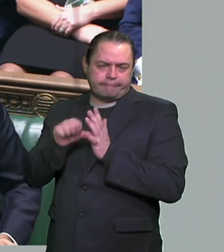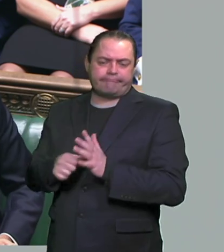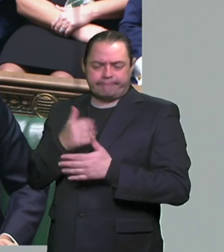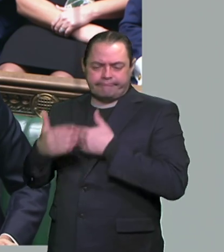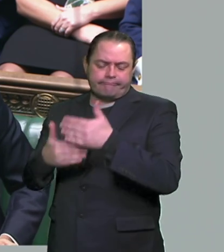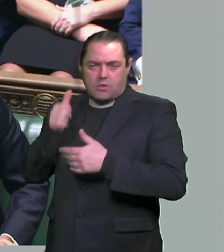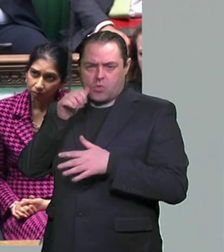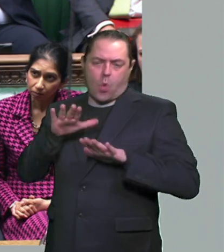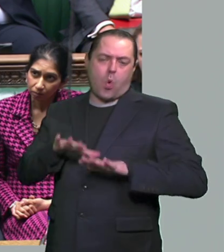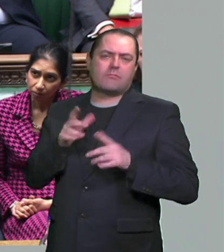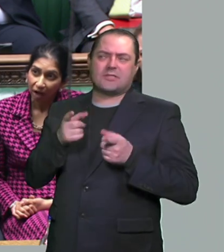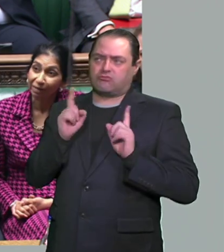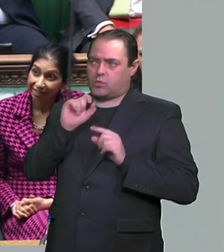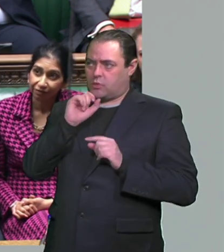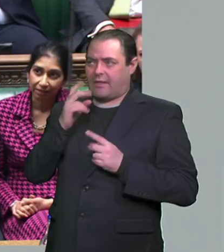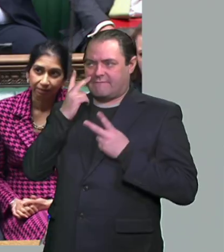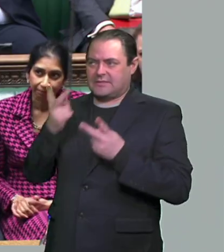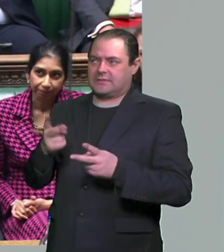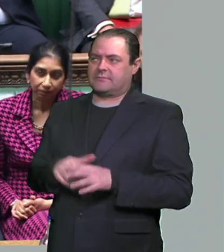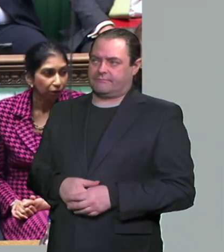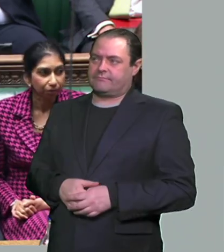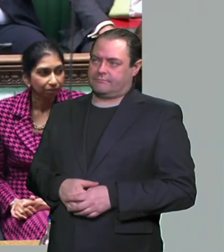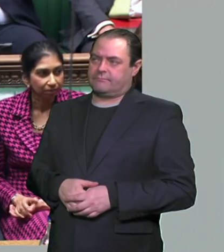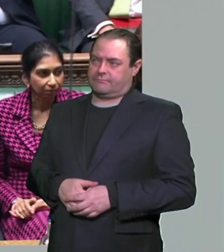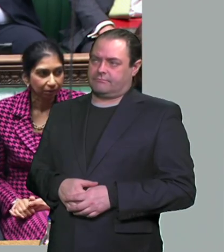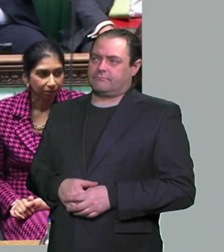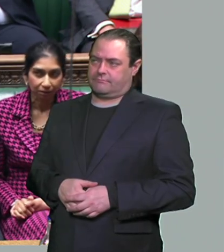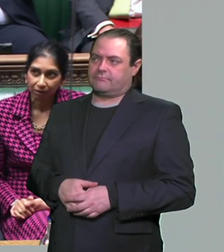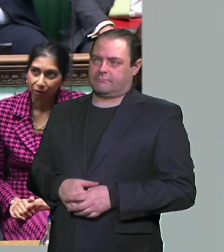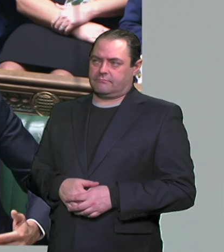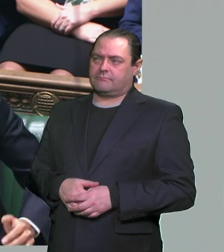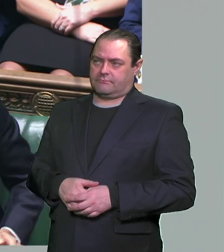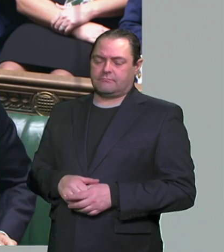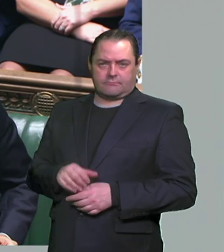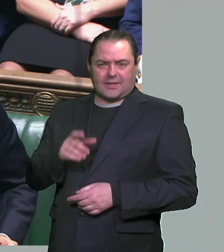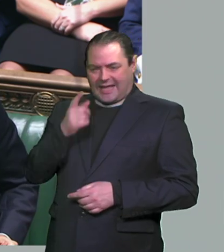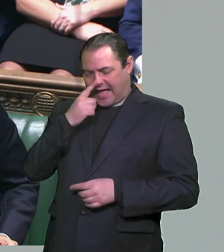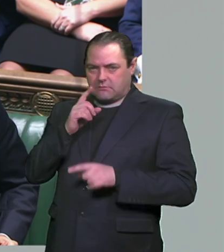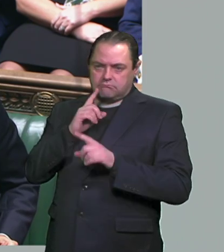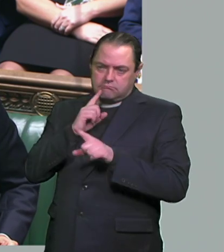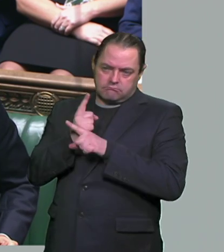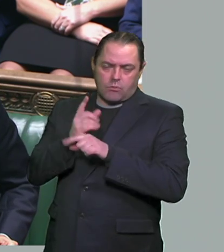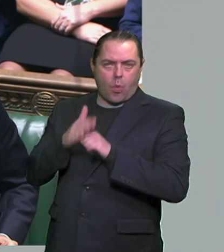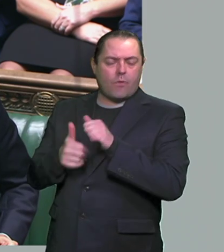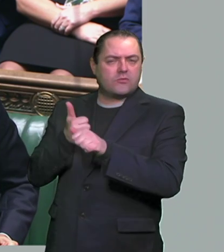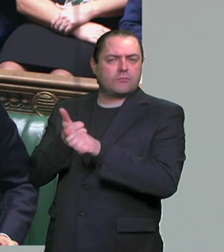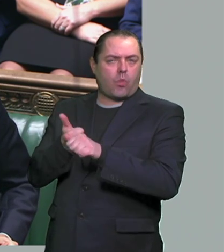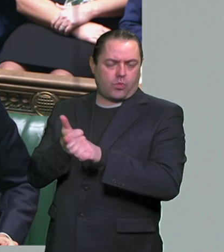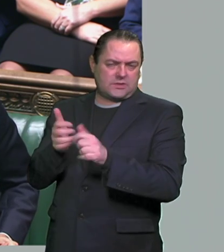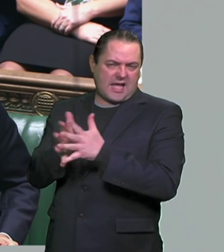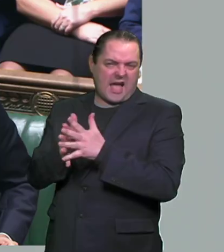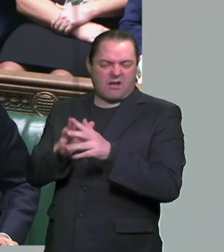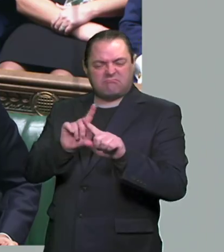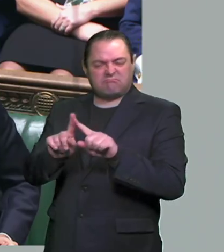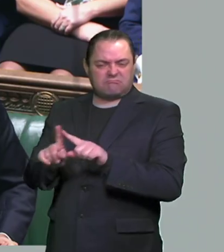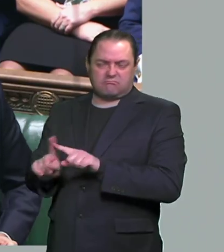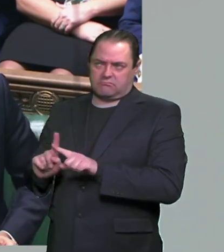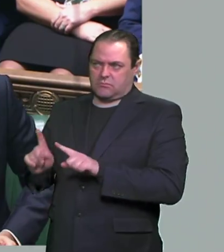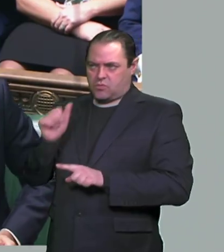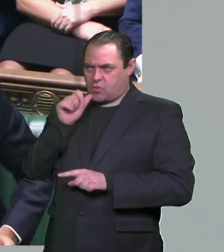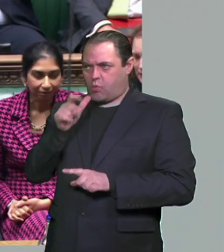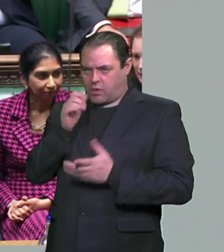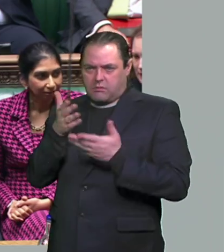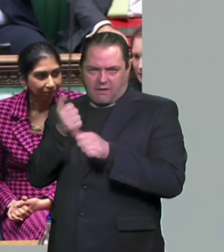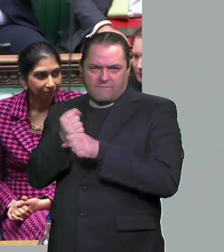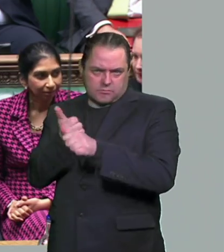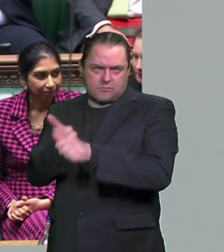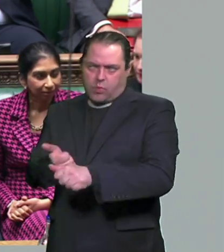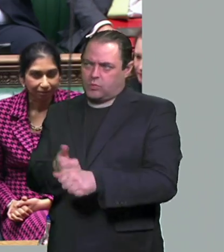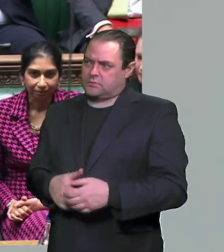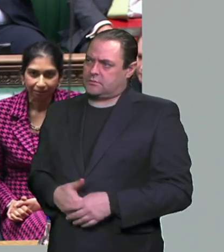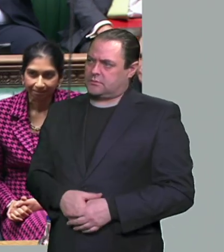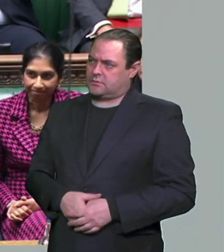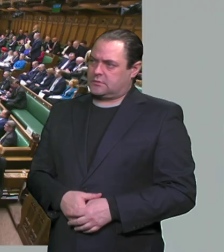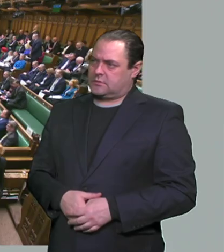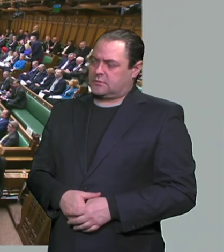I know that the Home Secretary is shortly due to visit the area, and she will be able to discuss with the honourable Lady what support can be provided for the community at this time, and she should know that she will have what she needs from the Government.